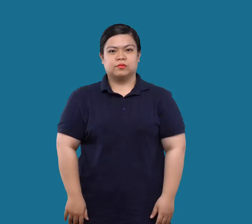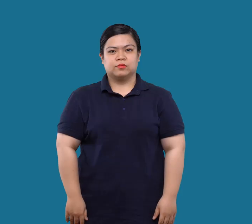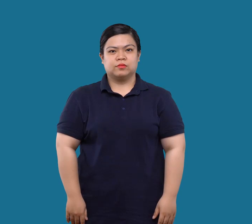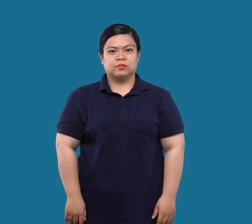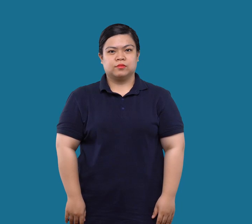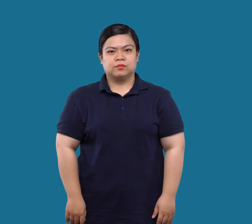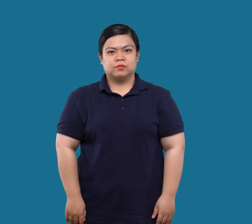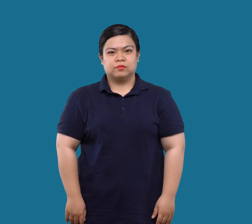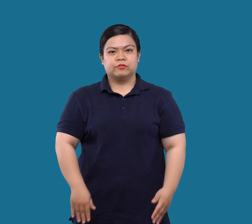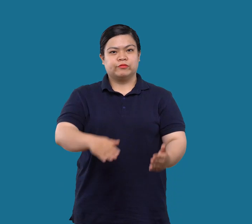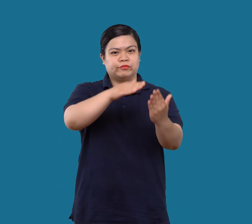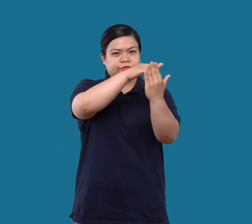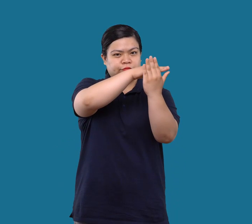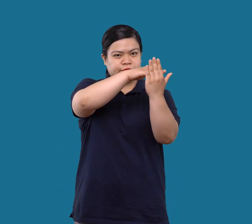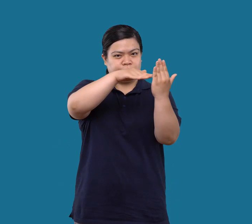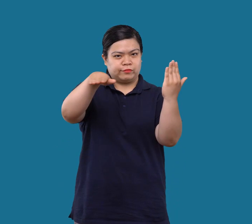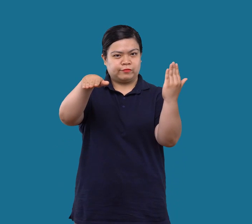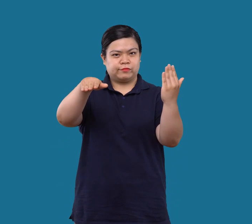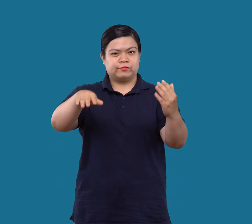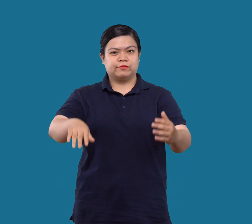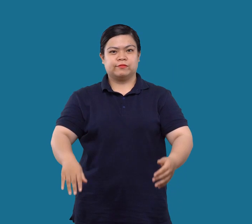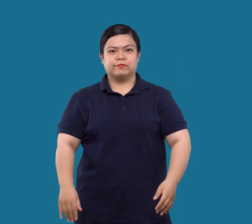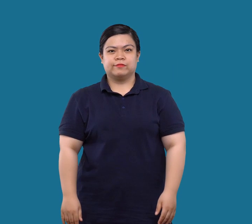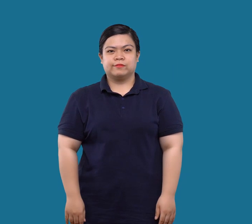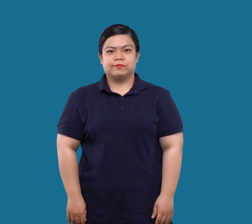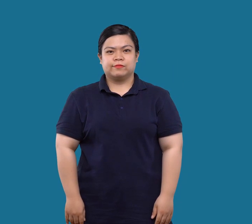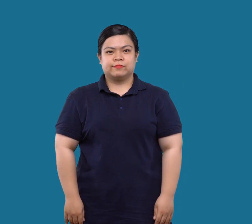rưỡi